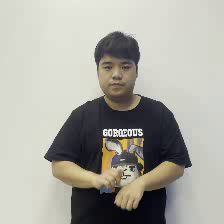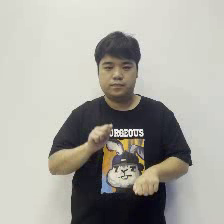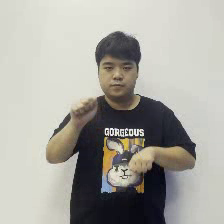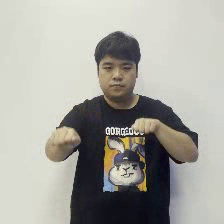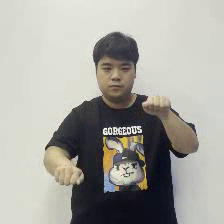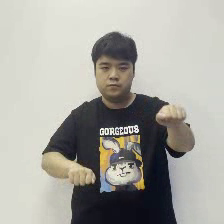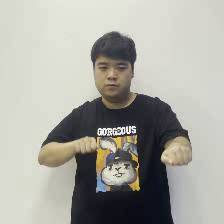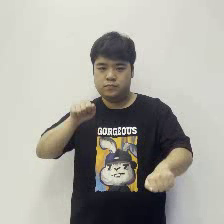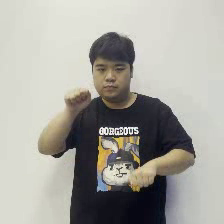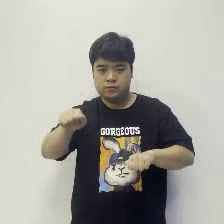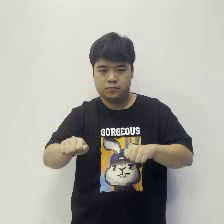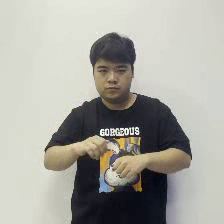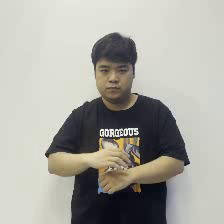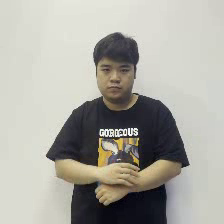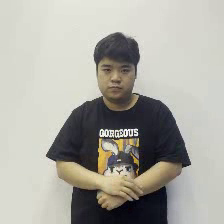Xe đạp